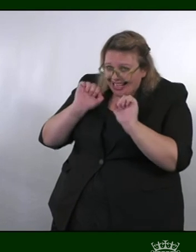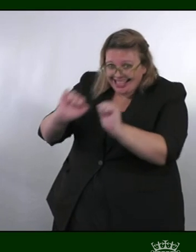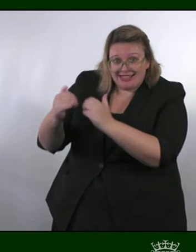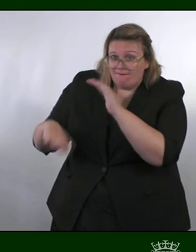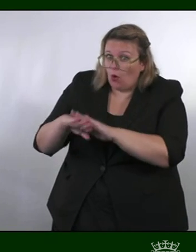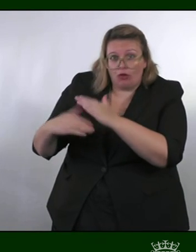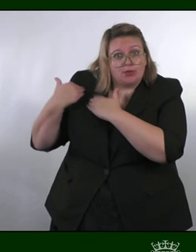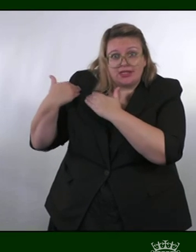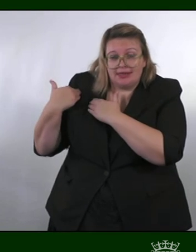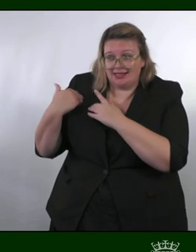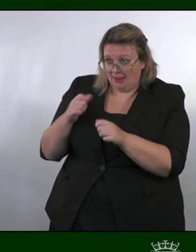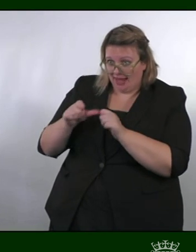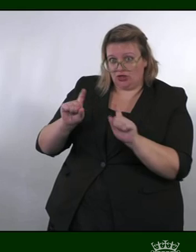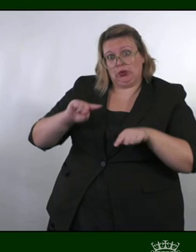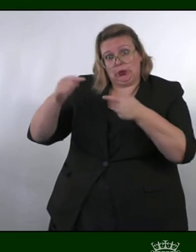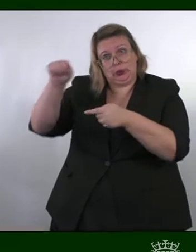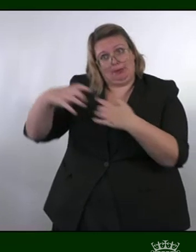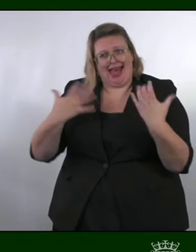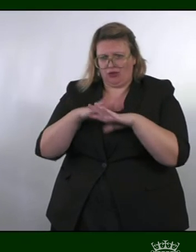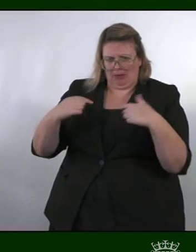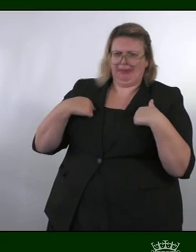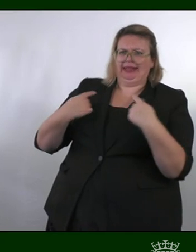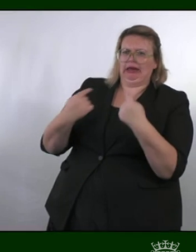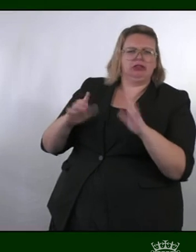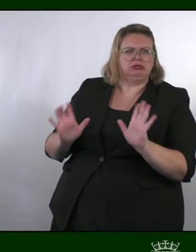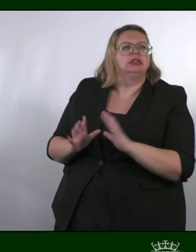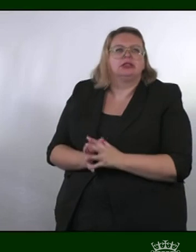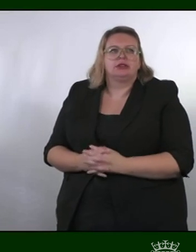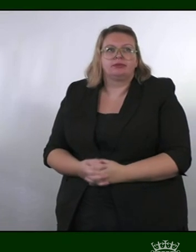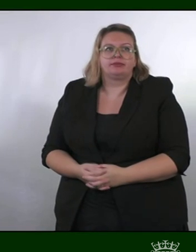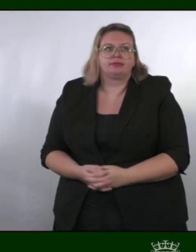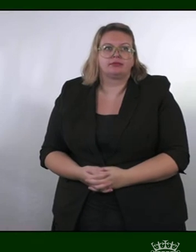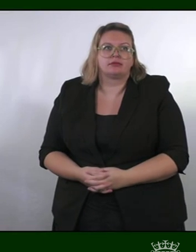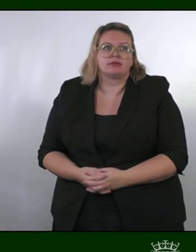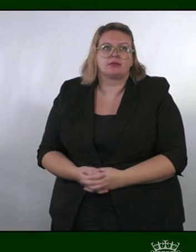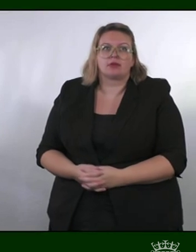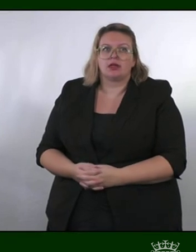I suggest that the hon. Member holds him to account.